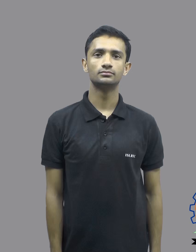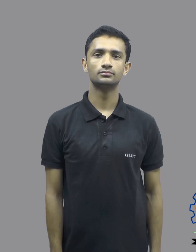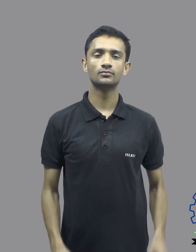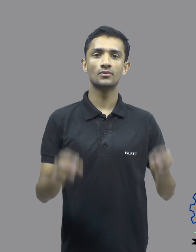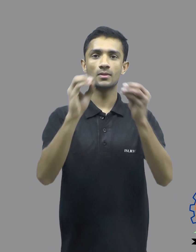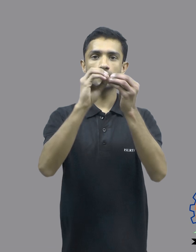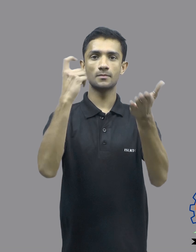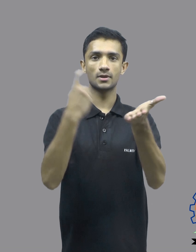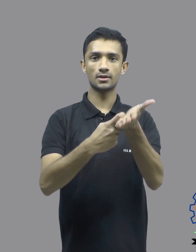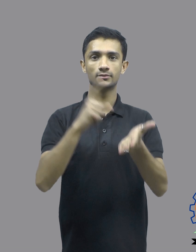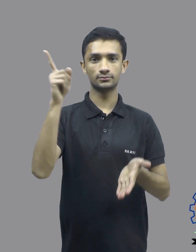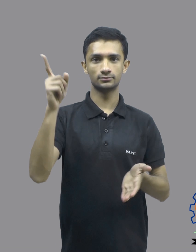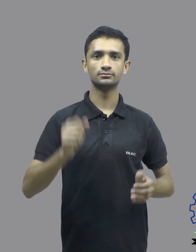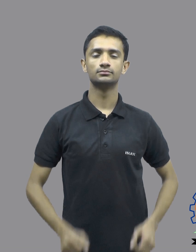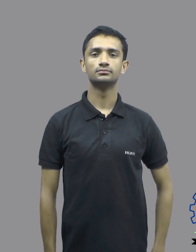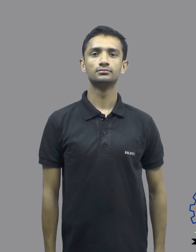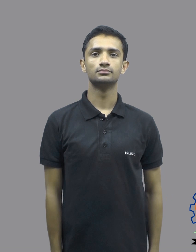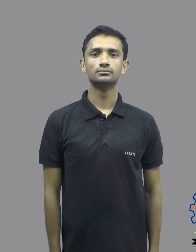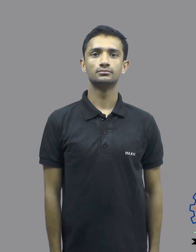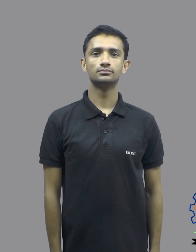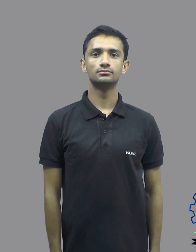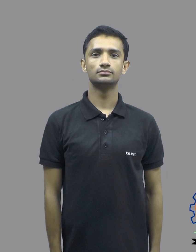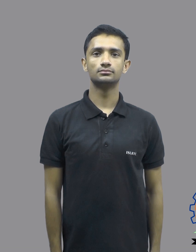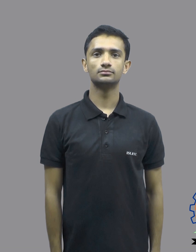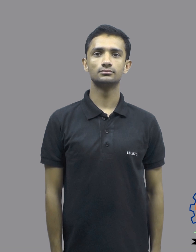Bihar